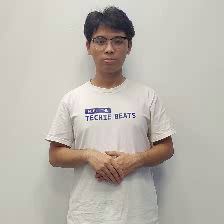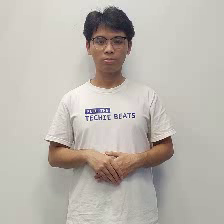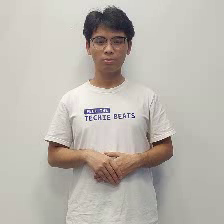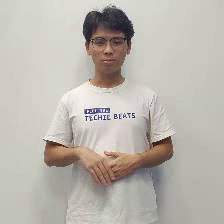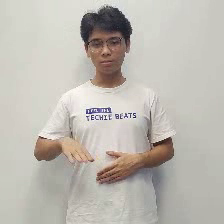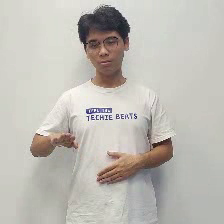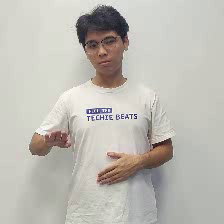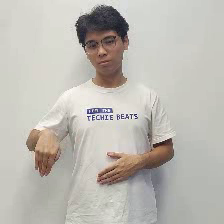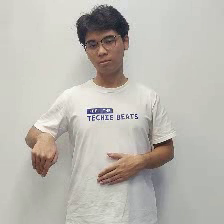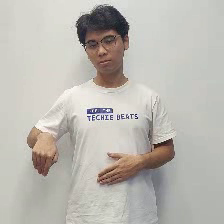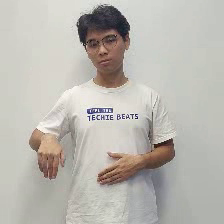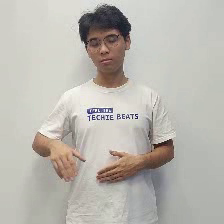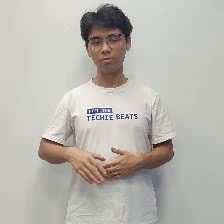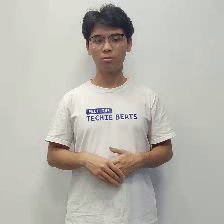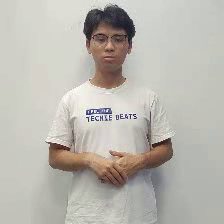Phía sau